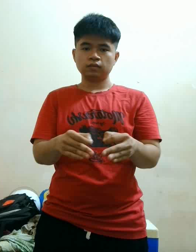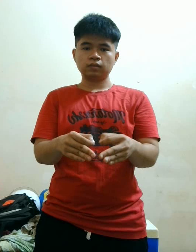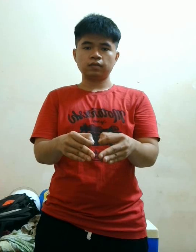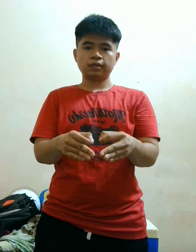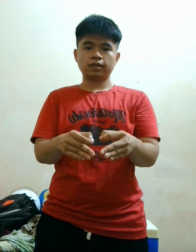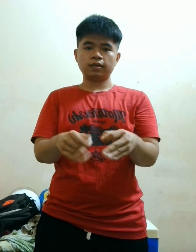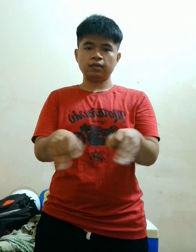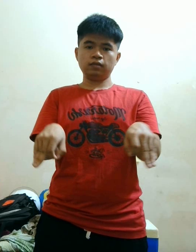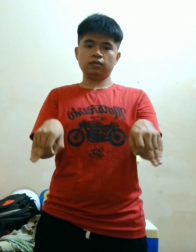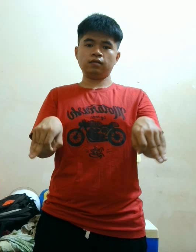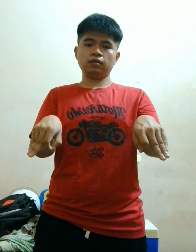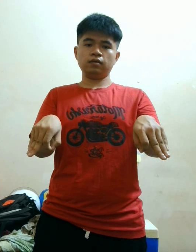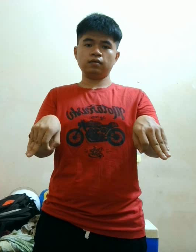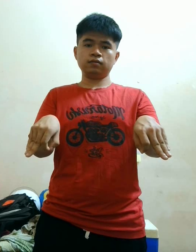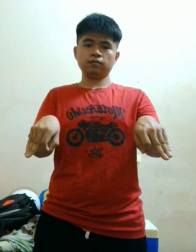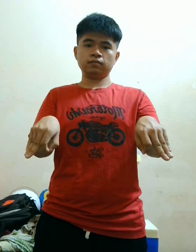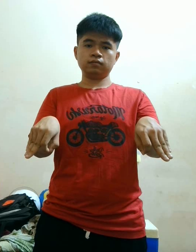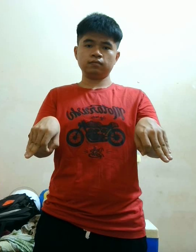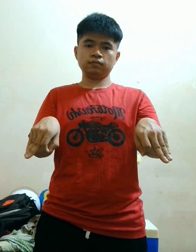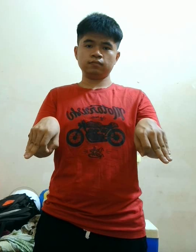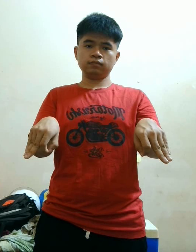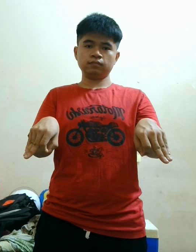cai gi